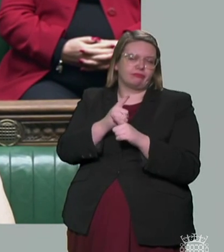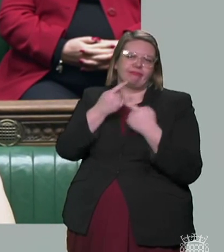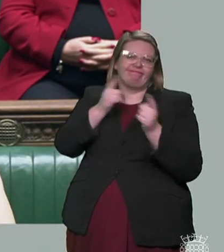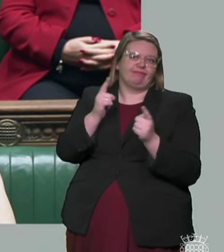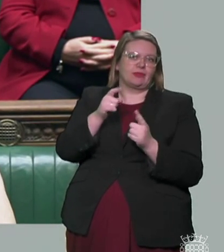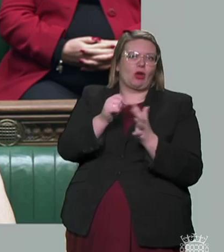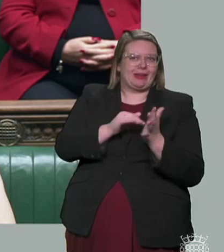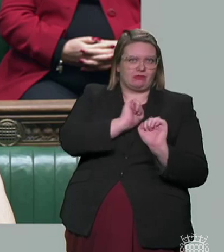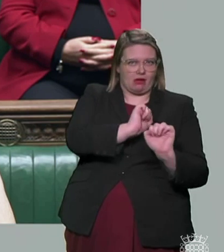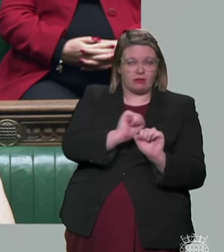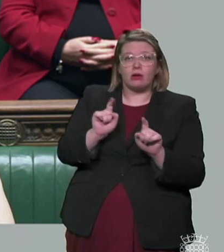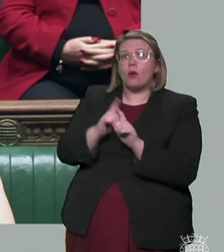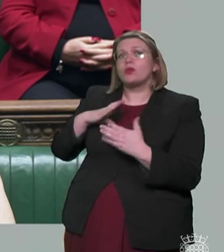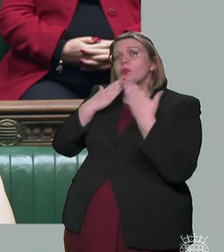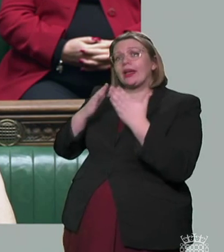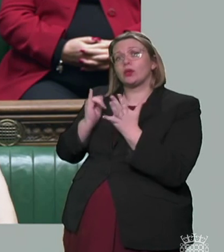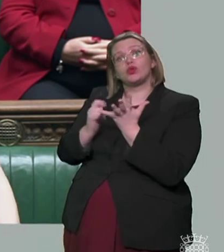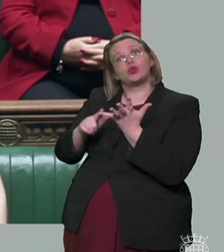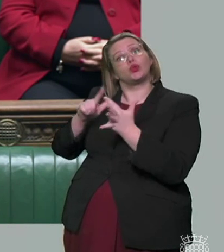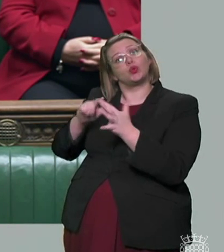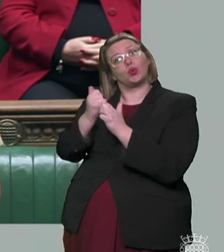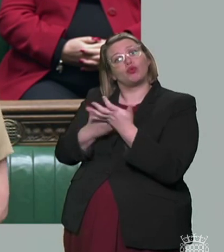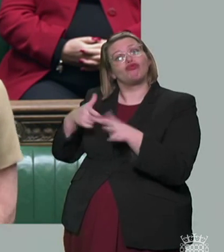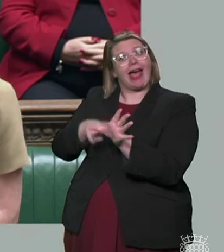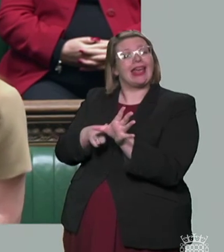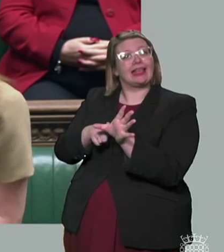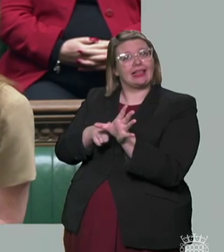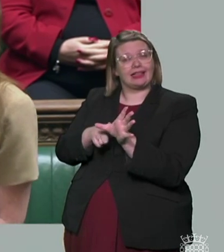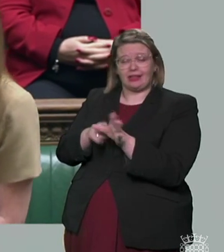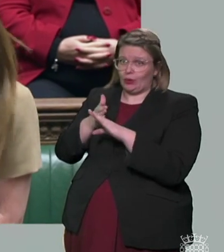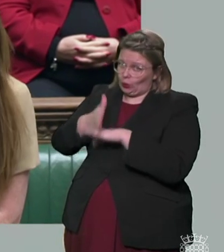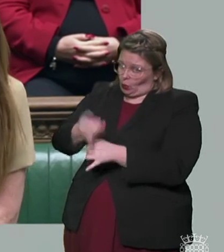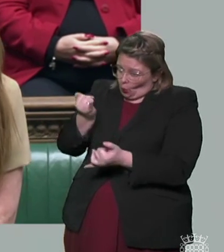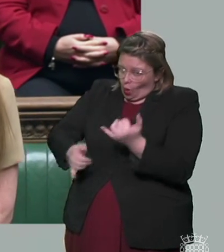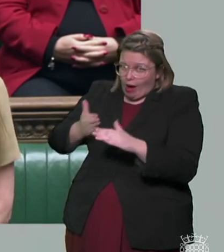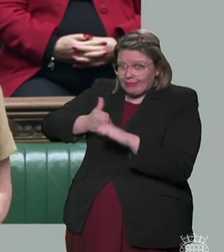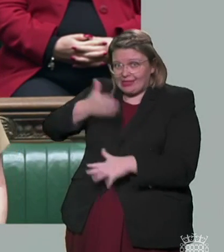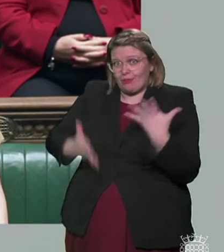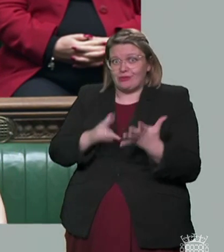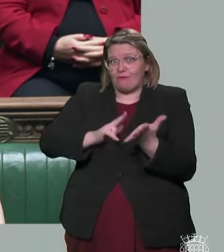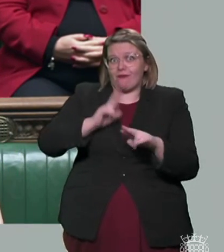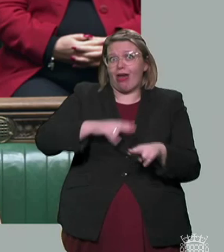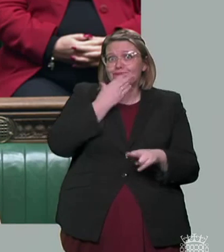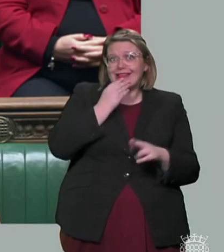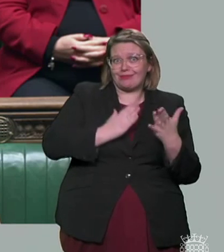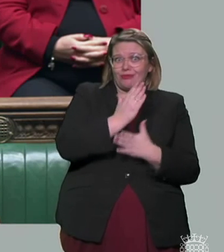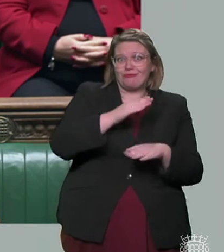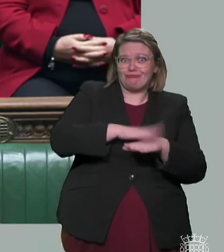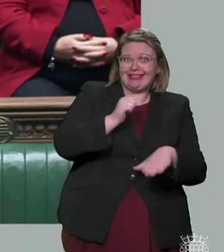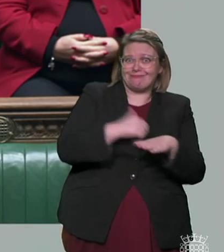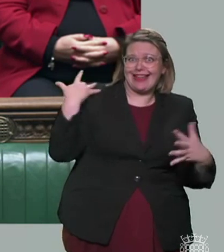I also thank the formidable Sue Gray, who has been busier than Santa over the festive period.